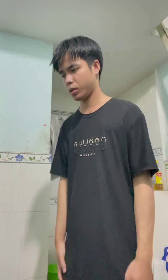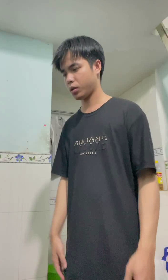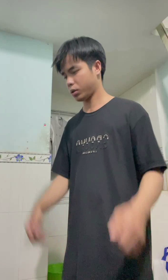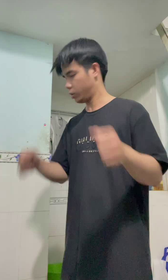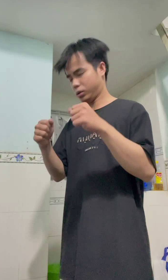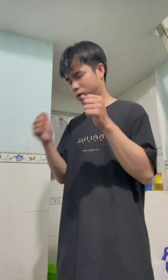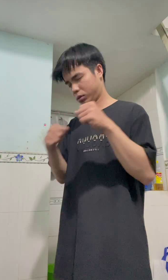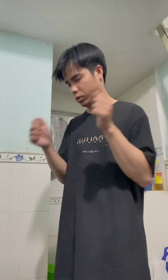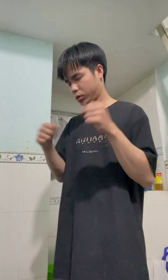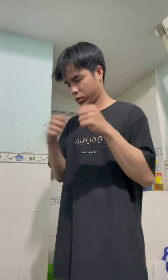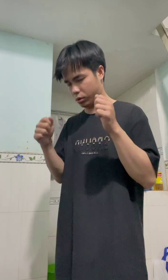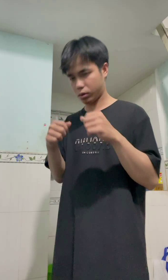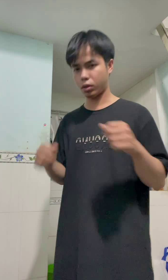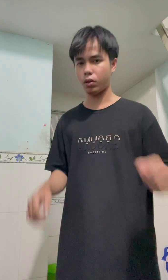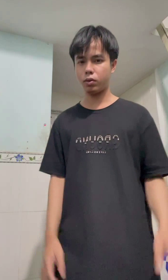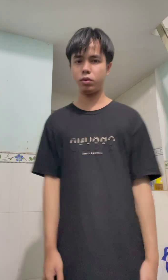lanh